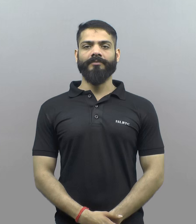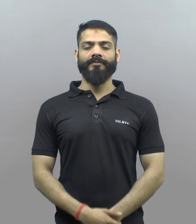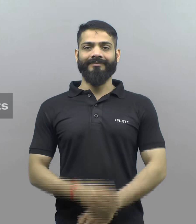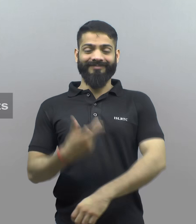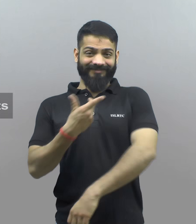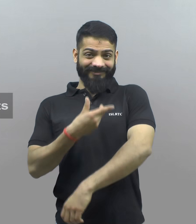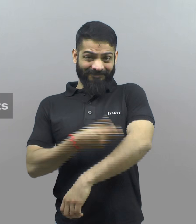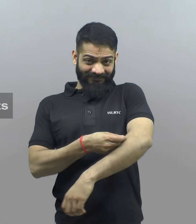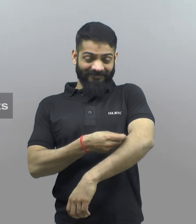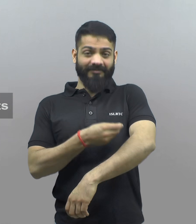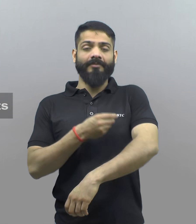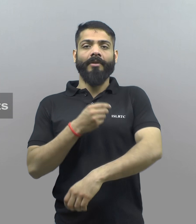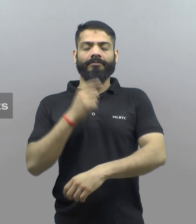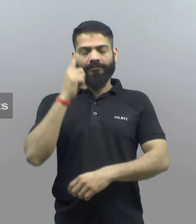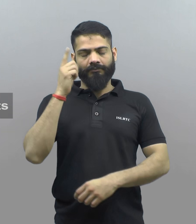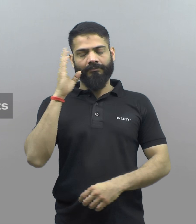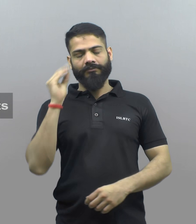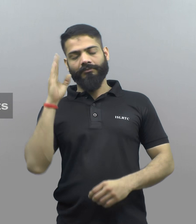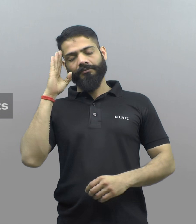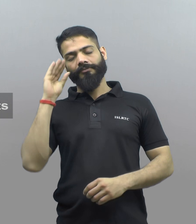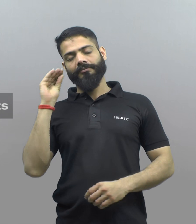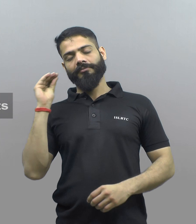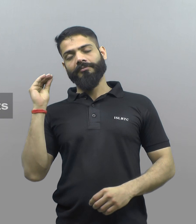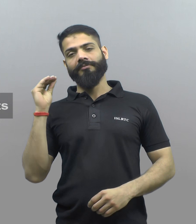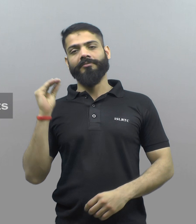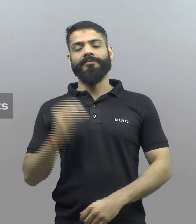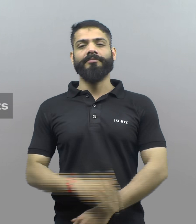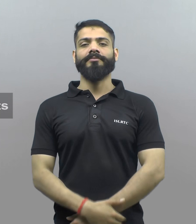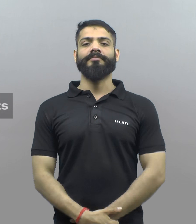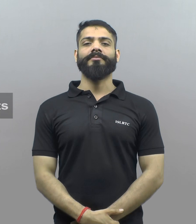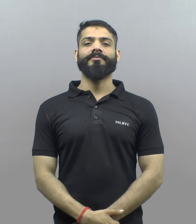Anaesthetists